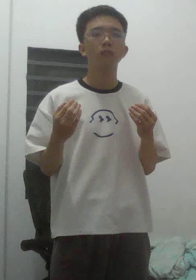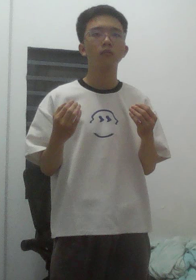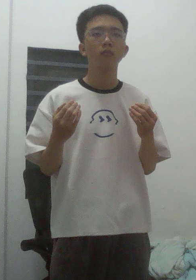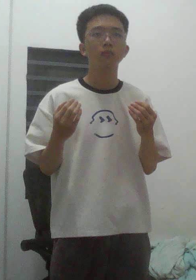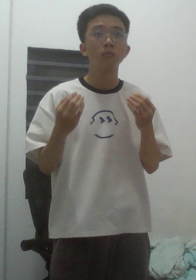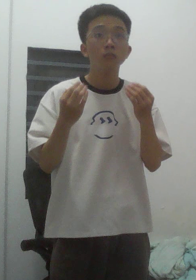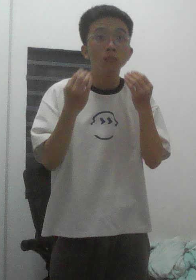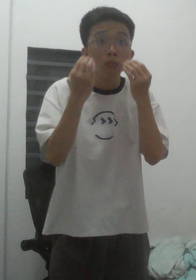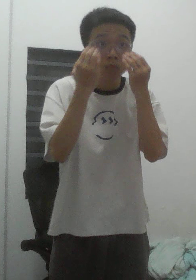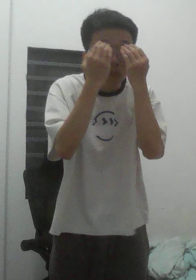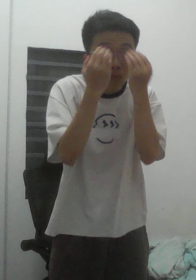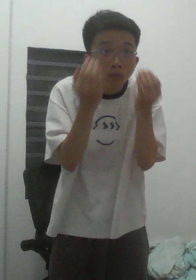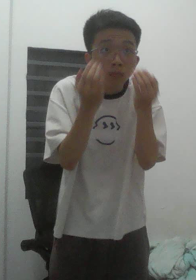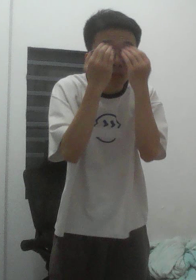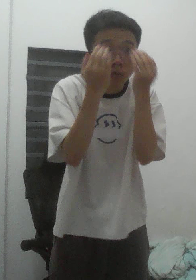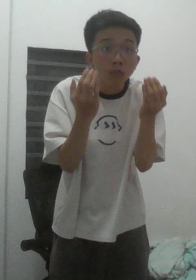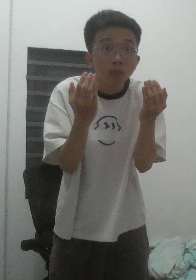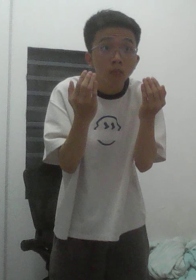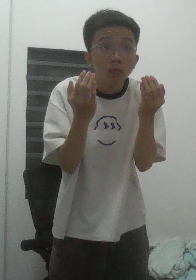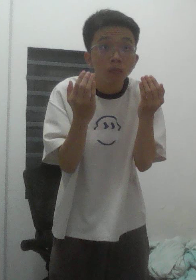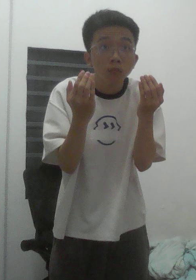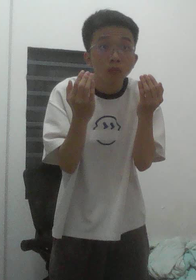ngac nhien